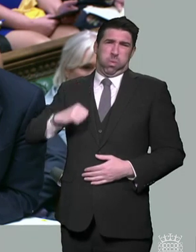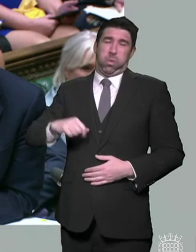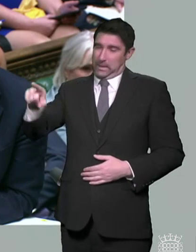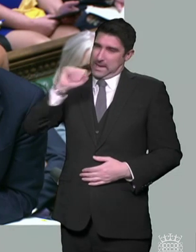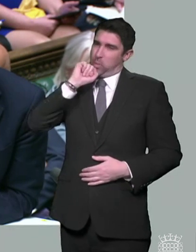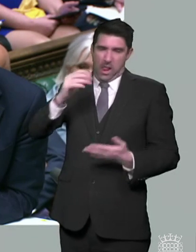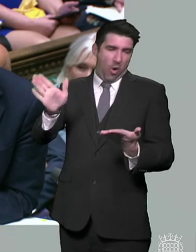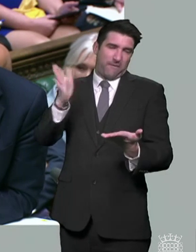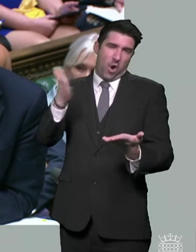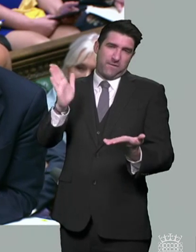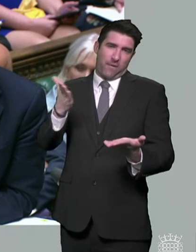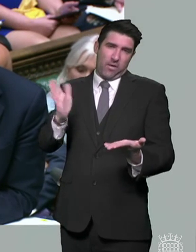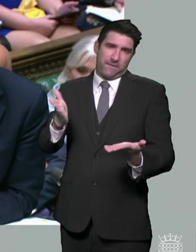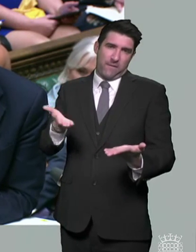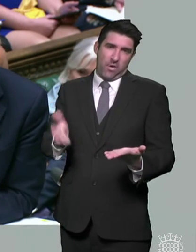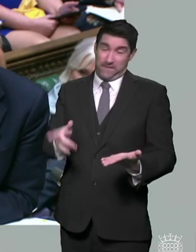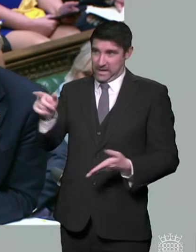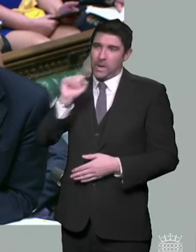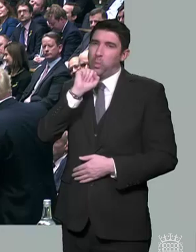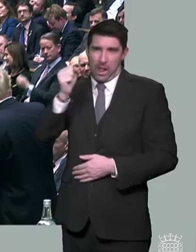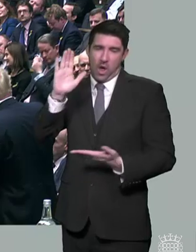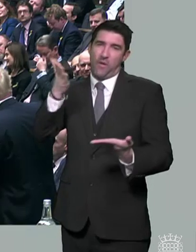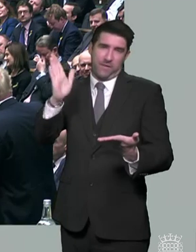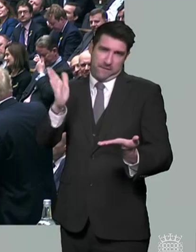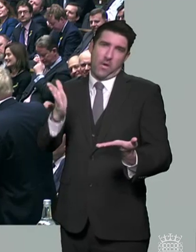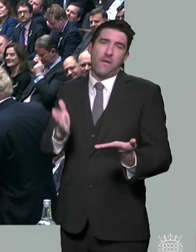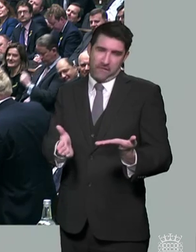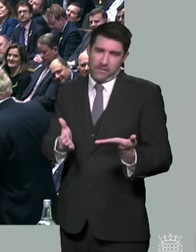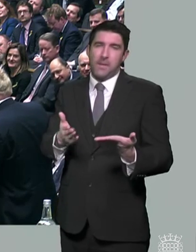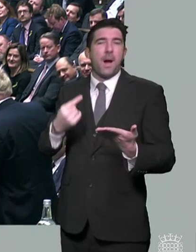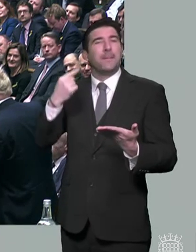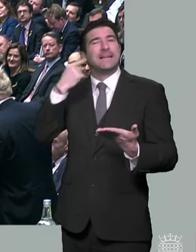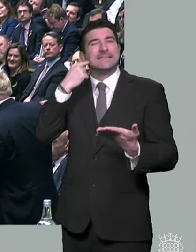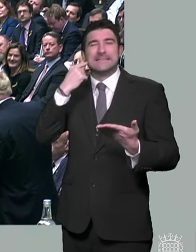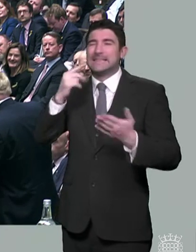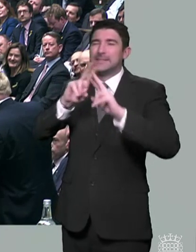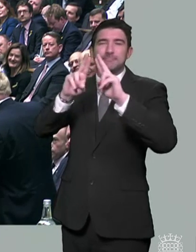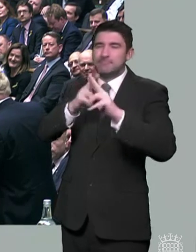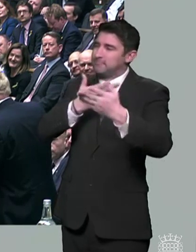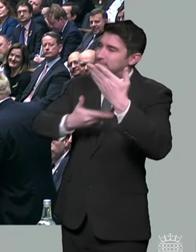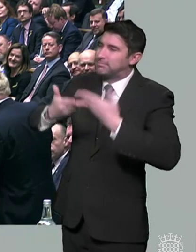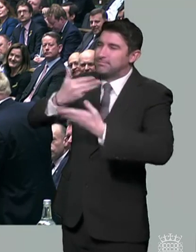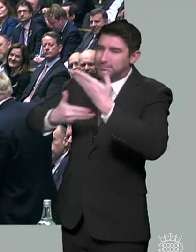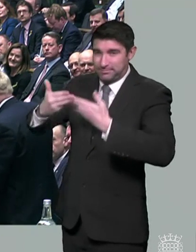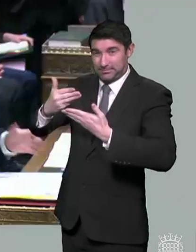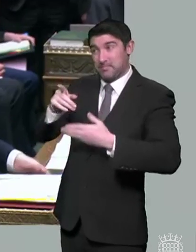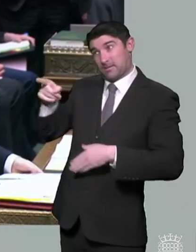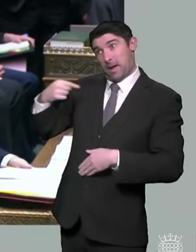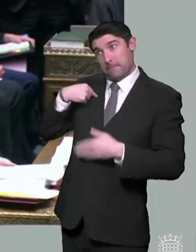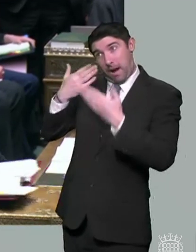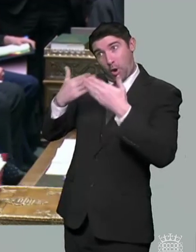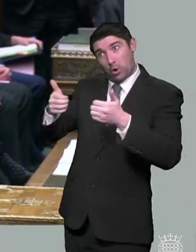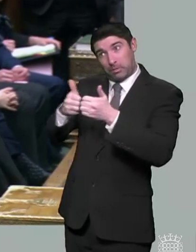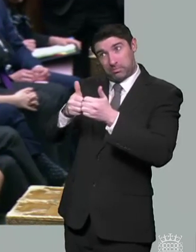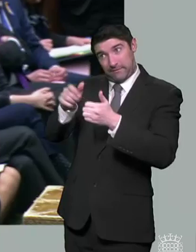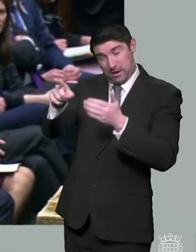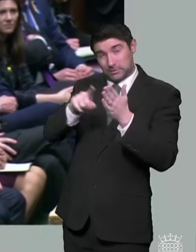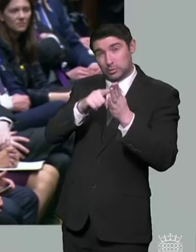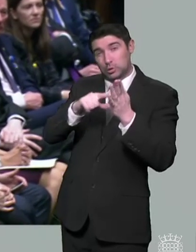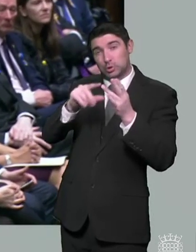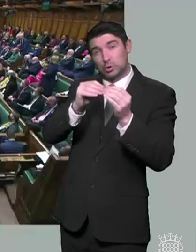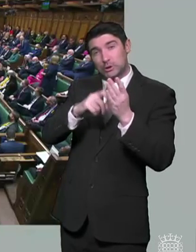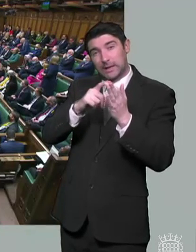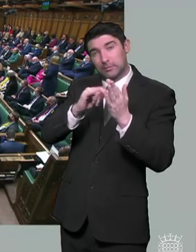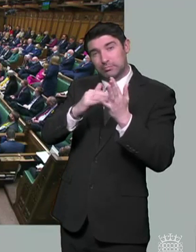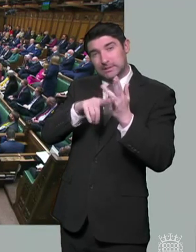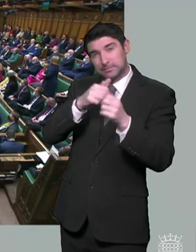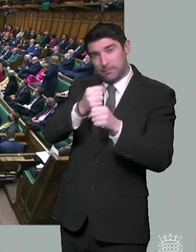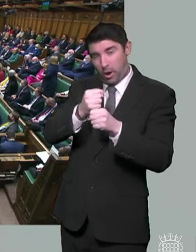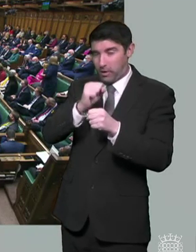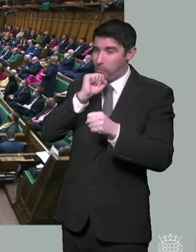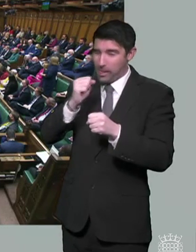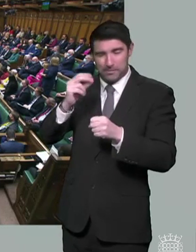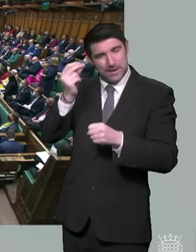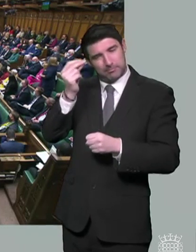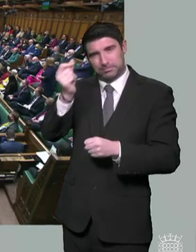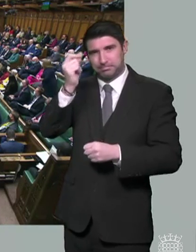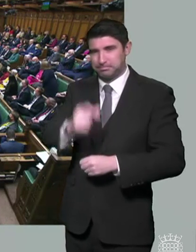I do not know about the blob, but I can think of no more fearsome antagonist of the blob than my right honourable Friend.